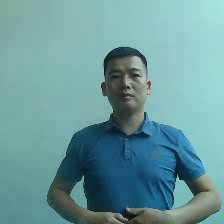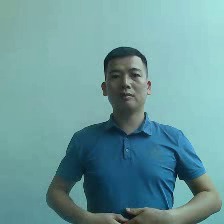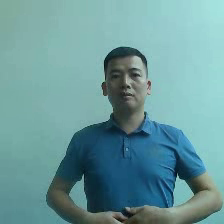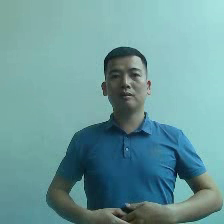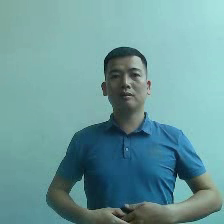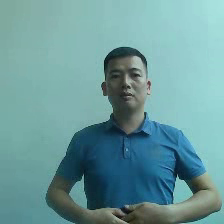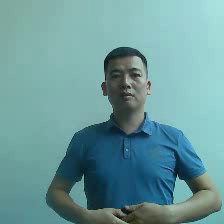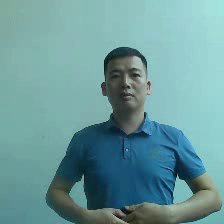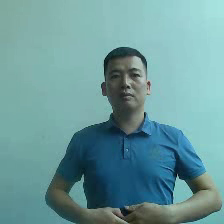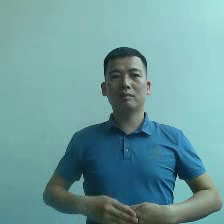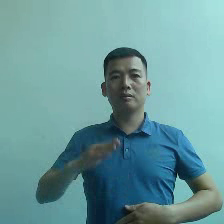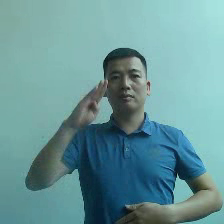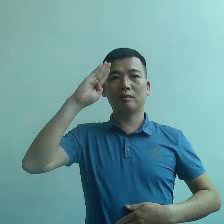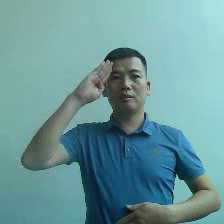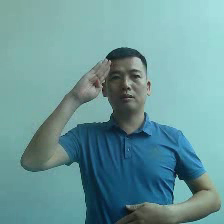Chào